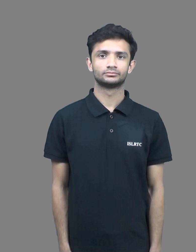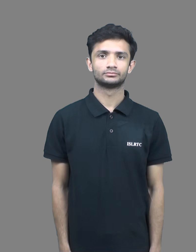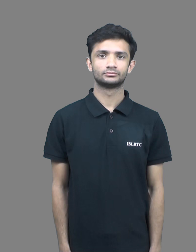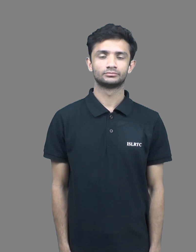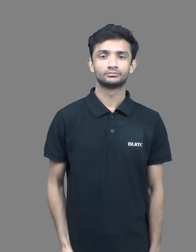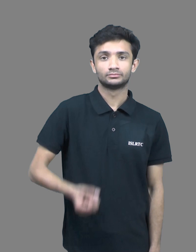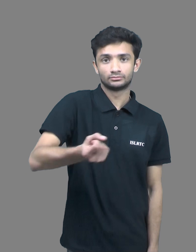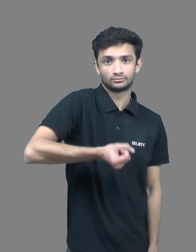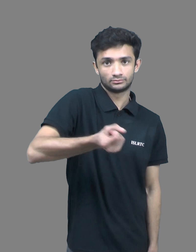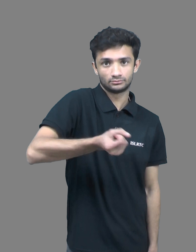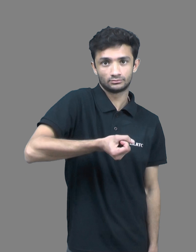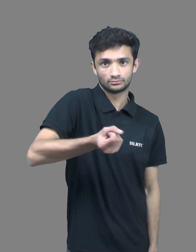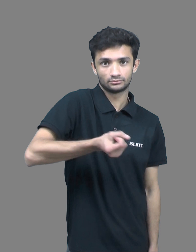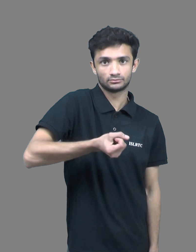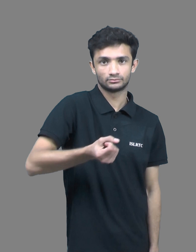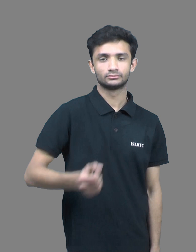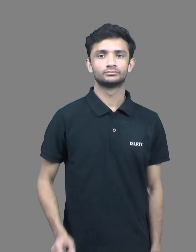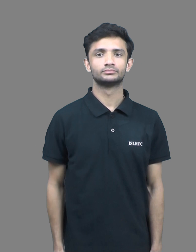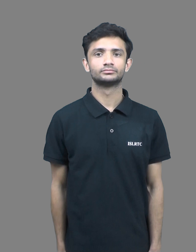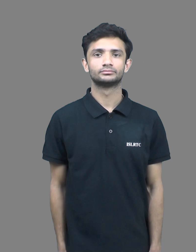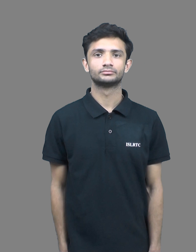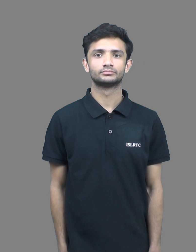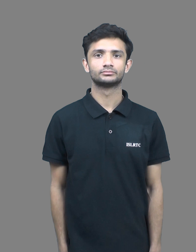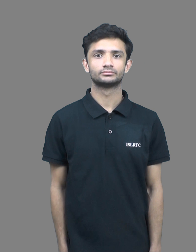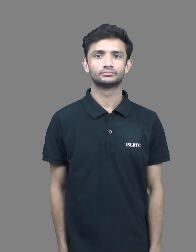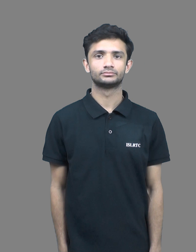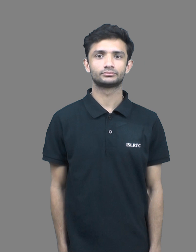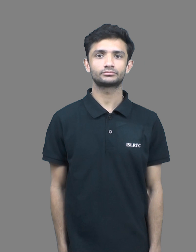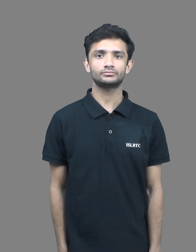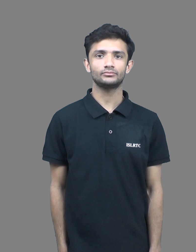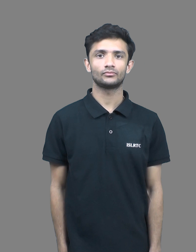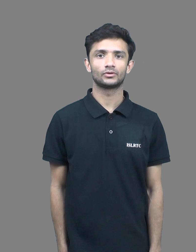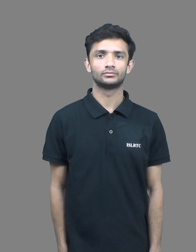Masturbation (Males)